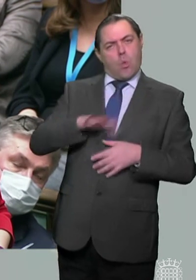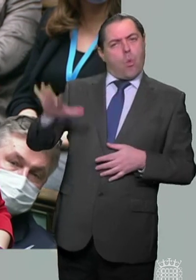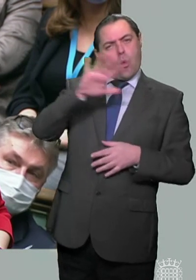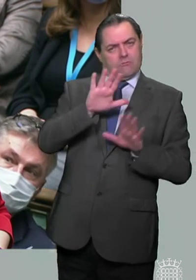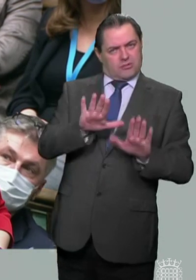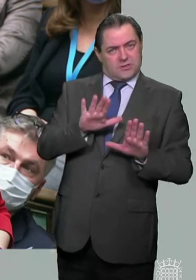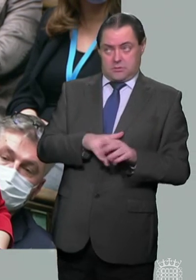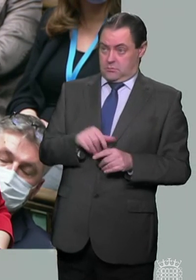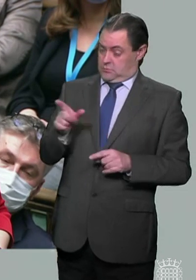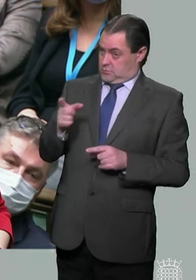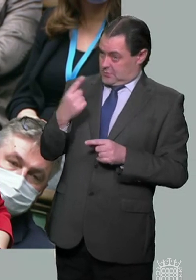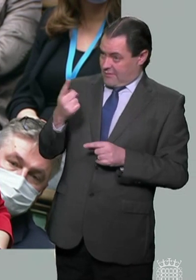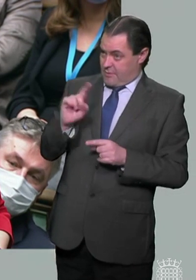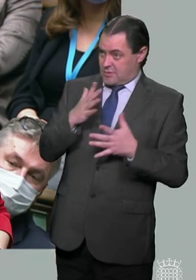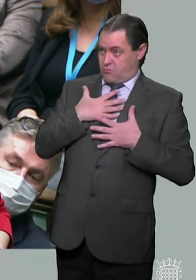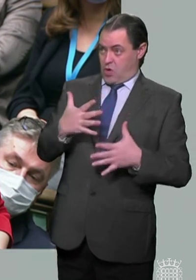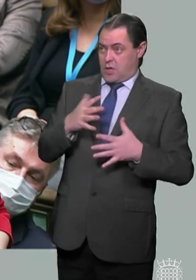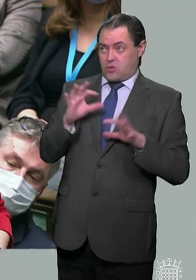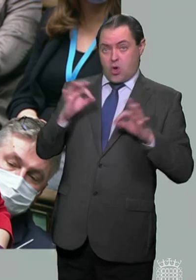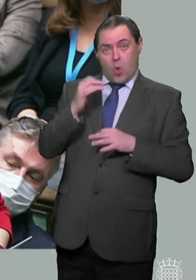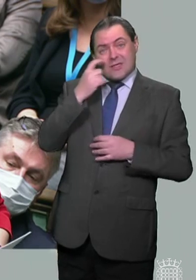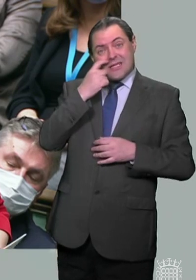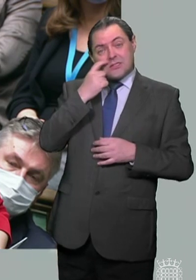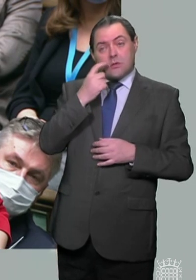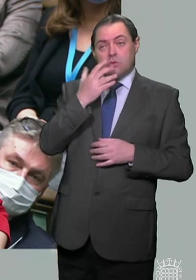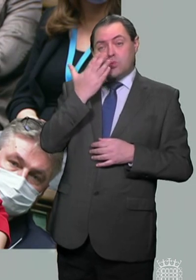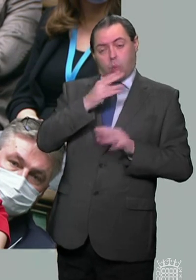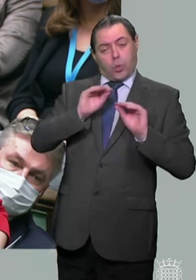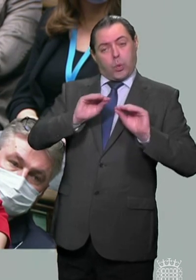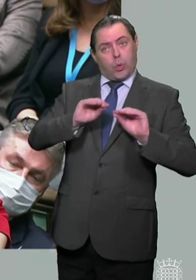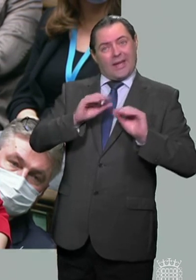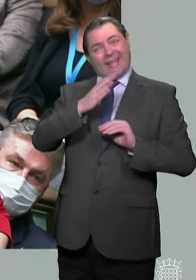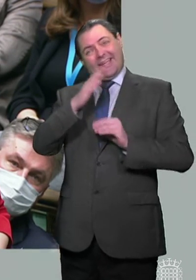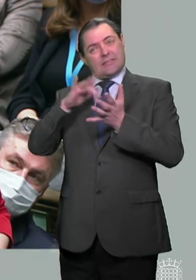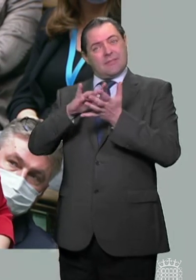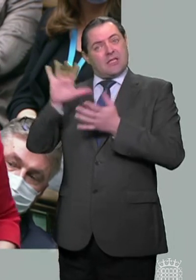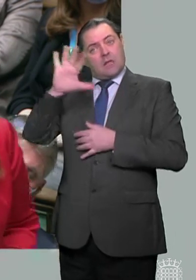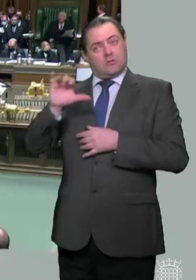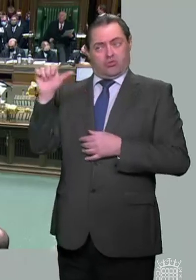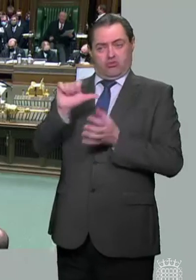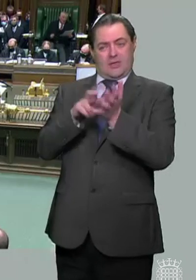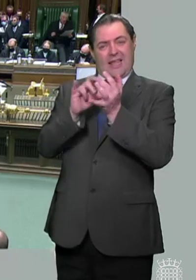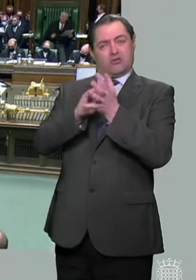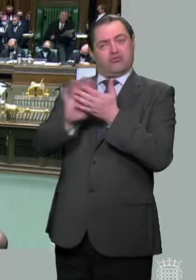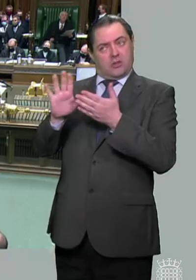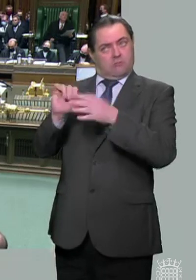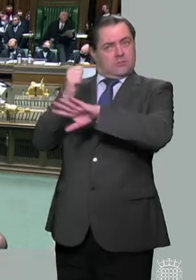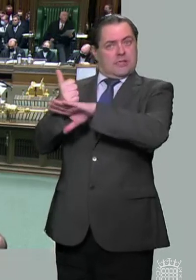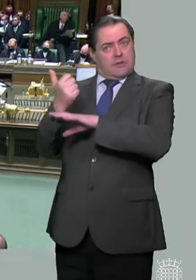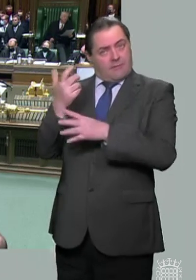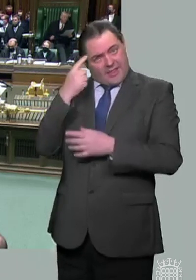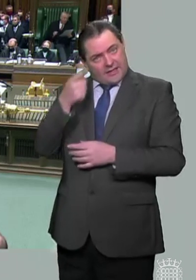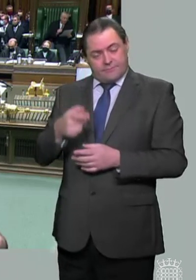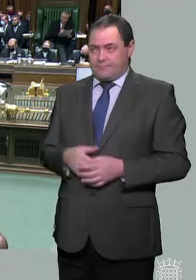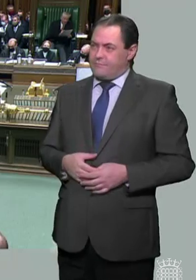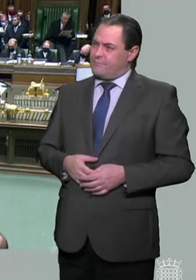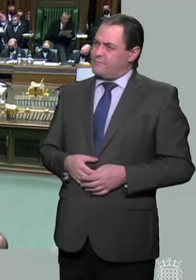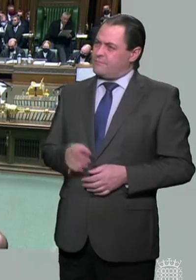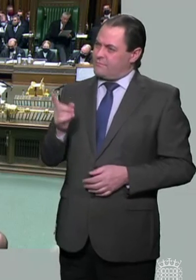Does he share my surprise that there is no dental school in the east midlands, and will he back my campaign for a dental school in Lincolnshire?